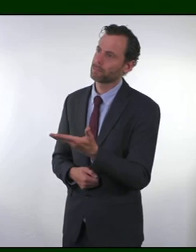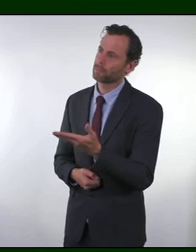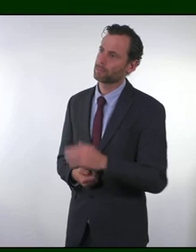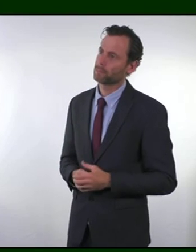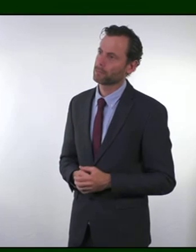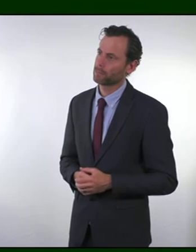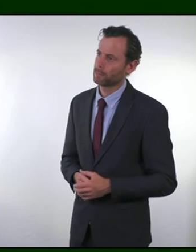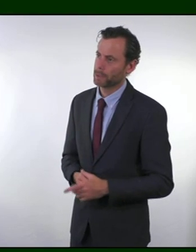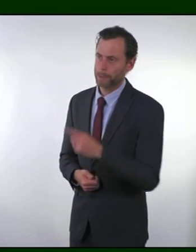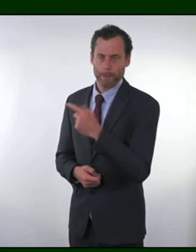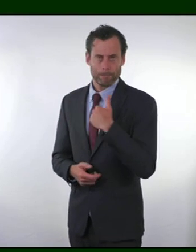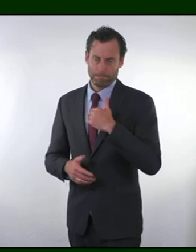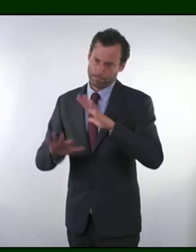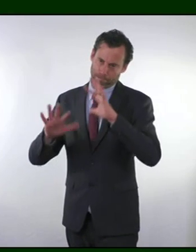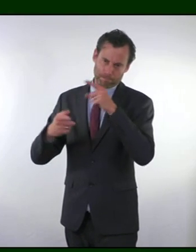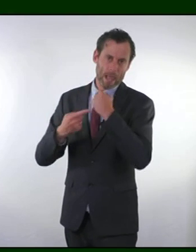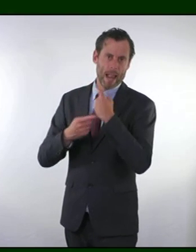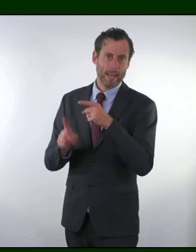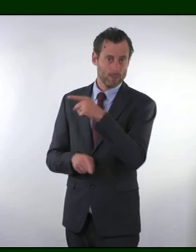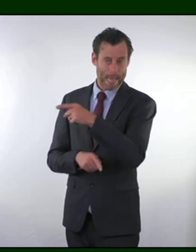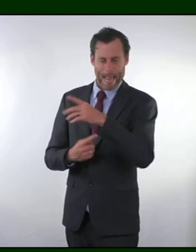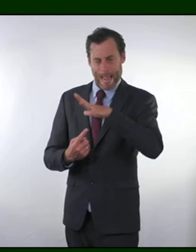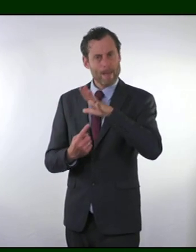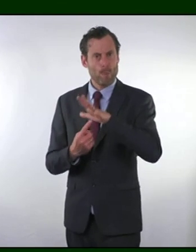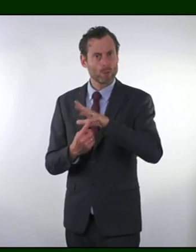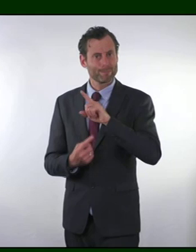Jobs are vital going forward and this is exactly the right thing to do.